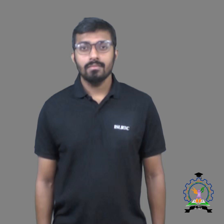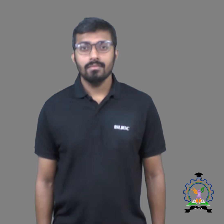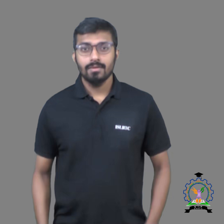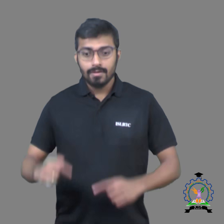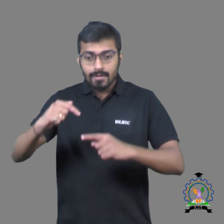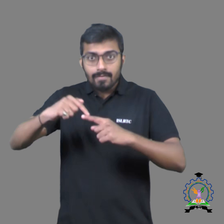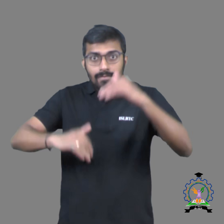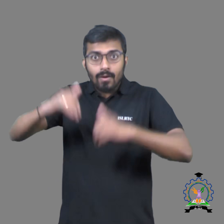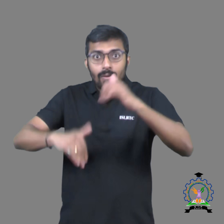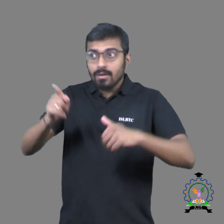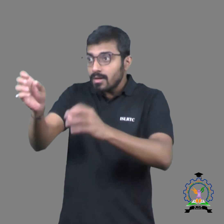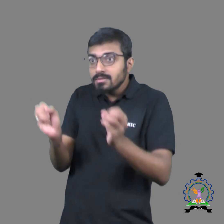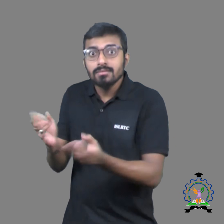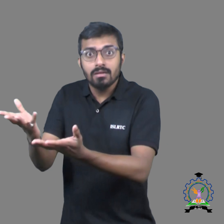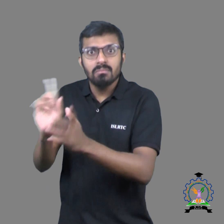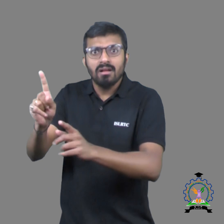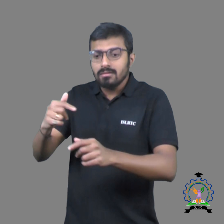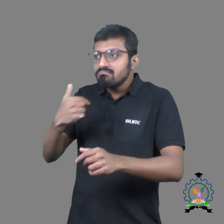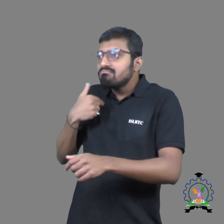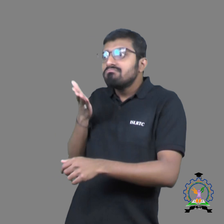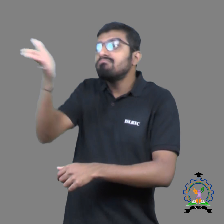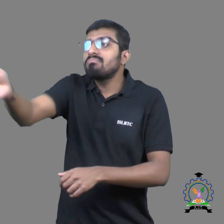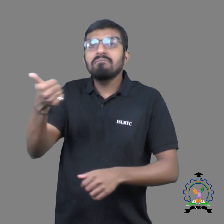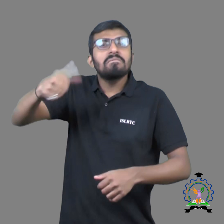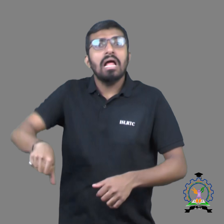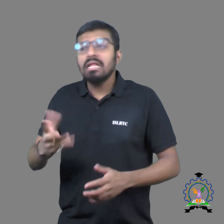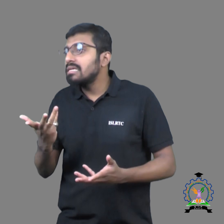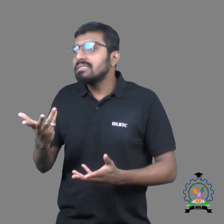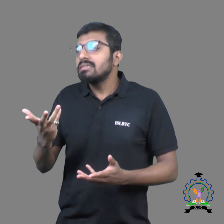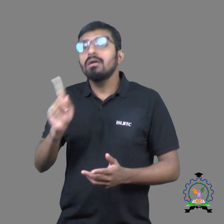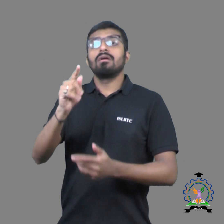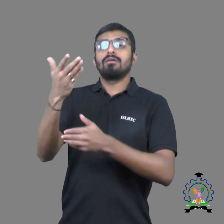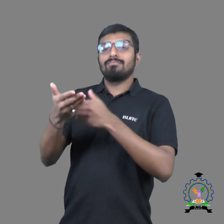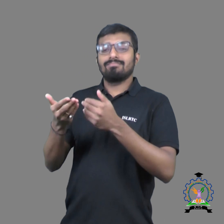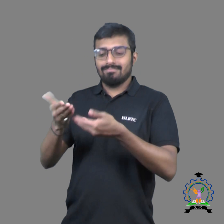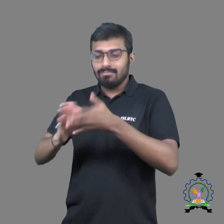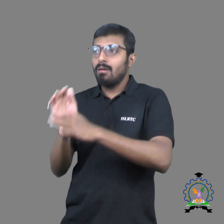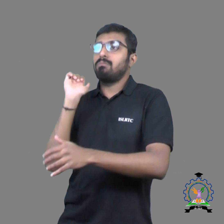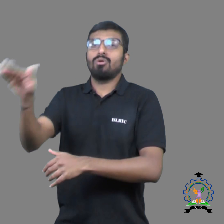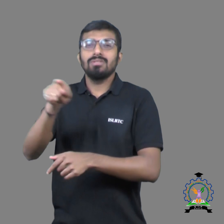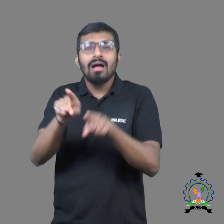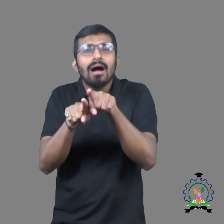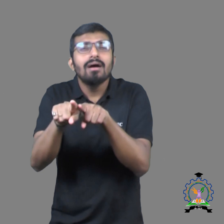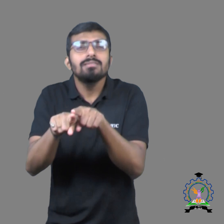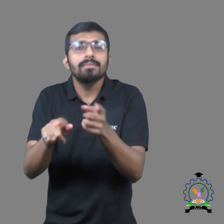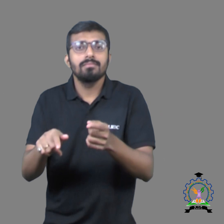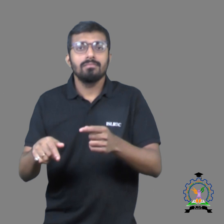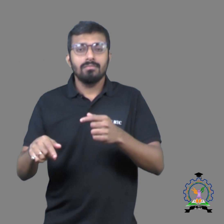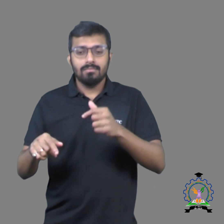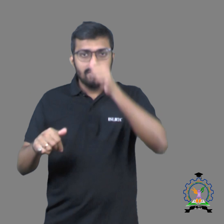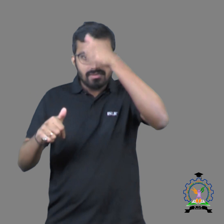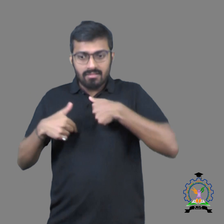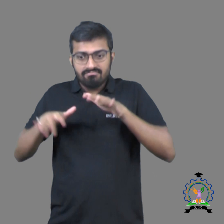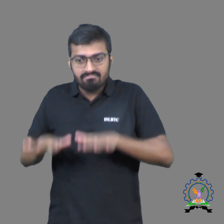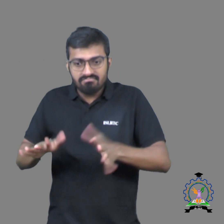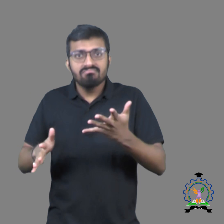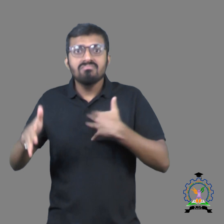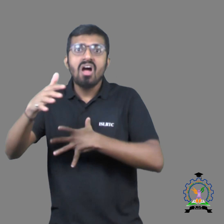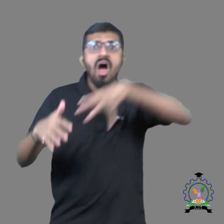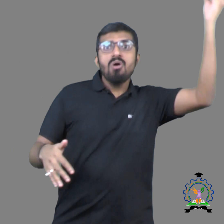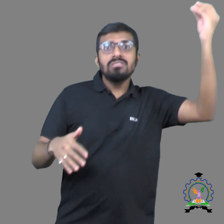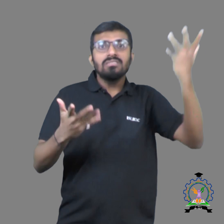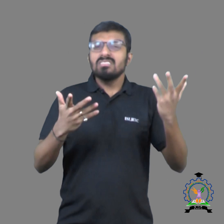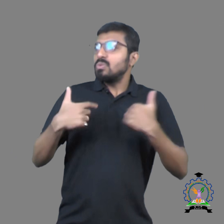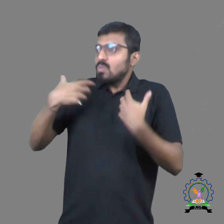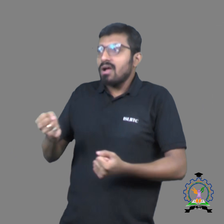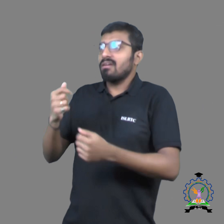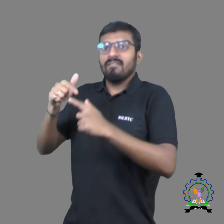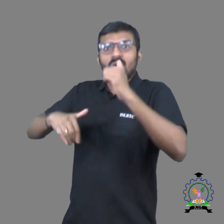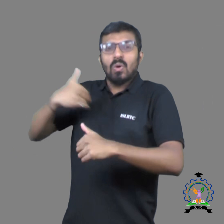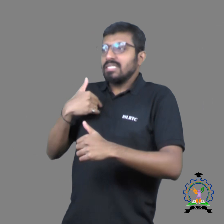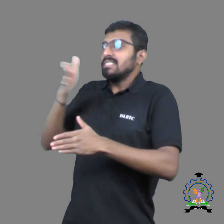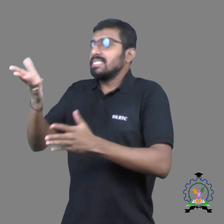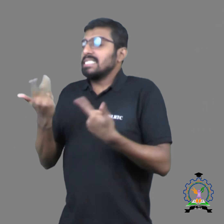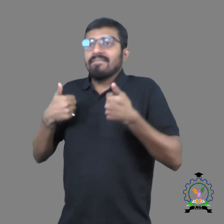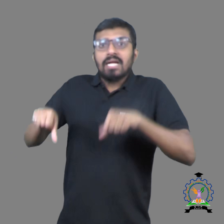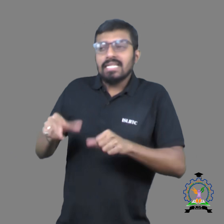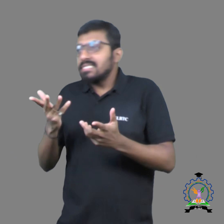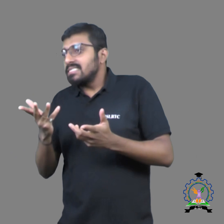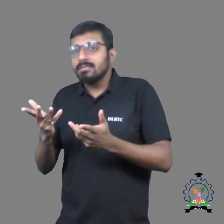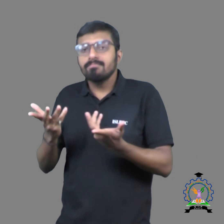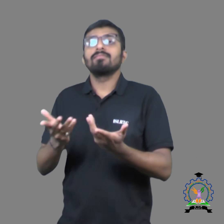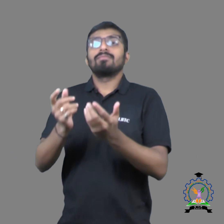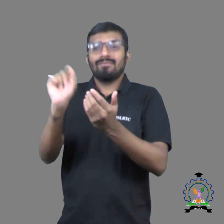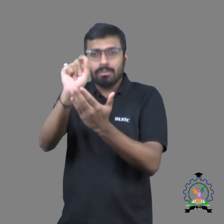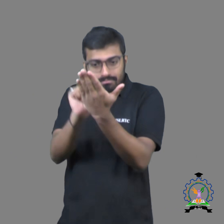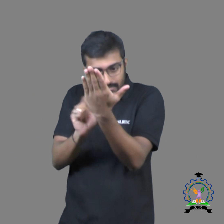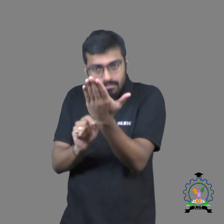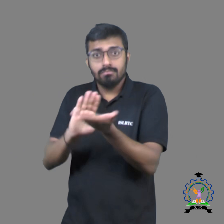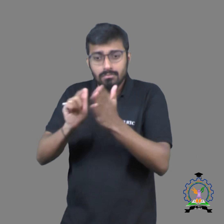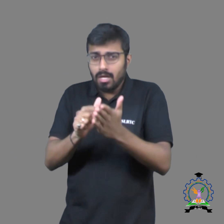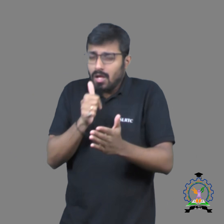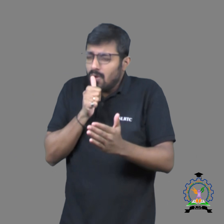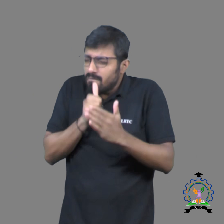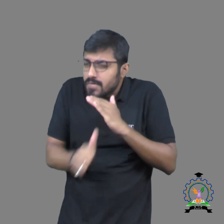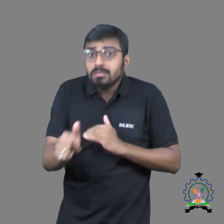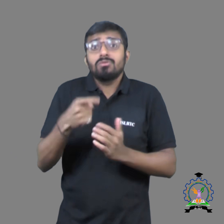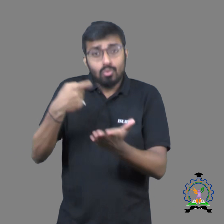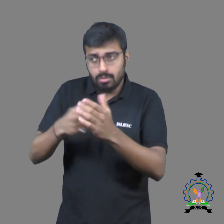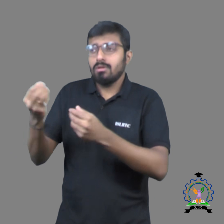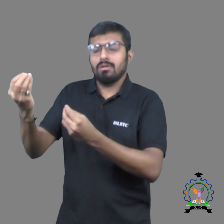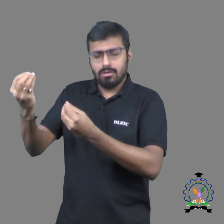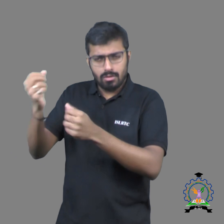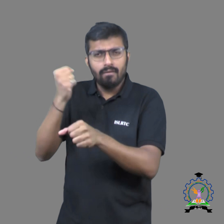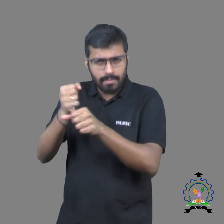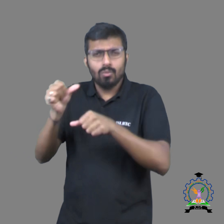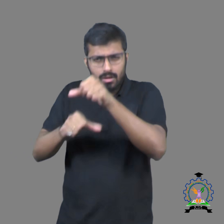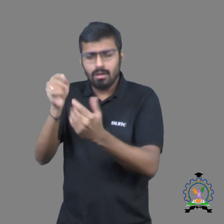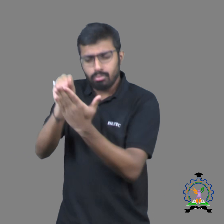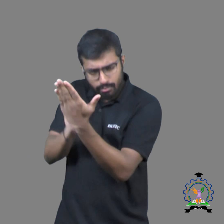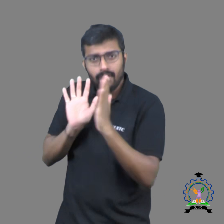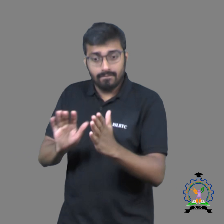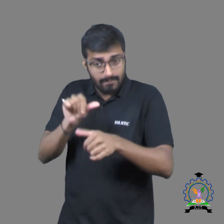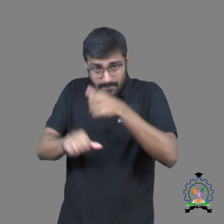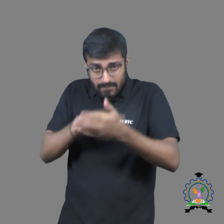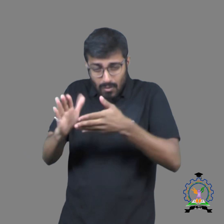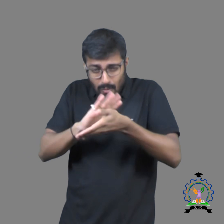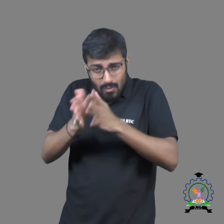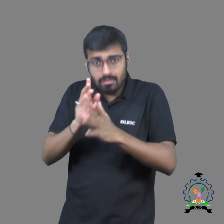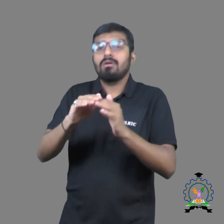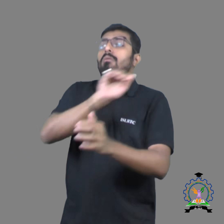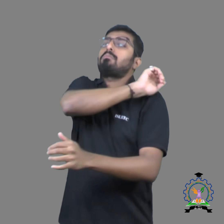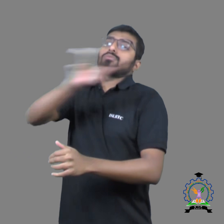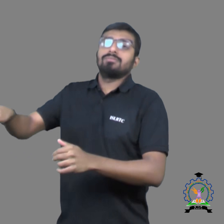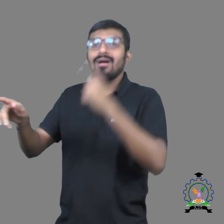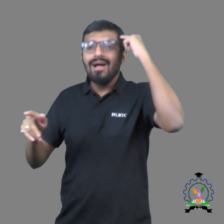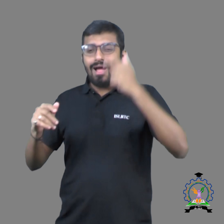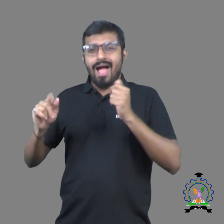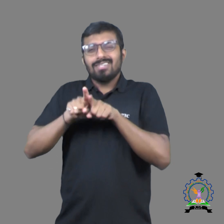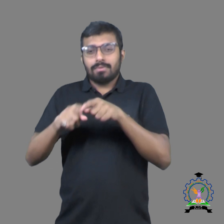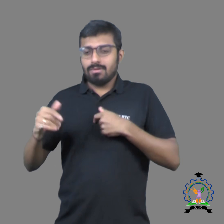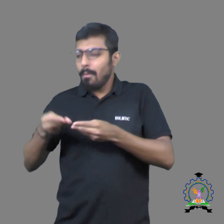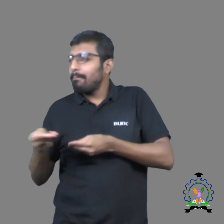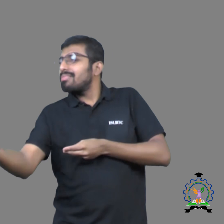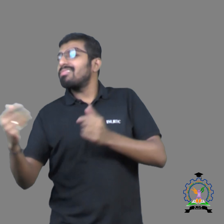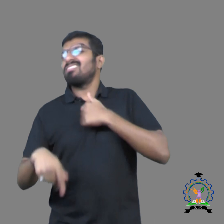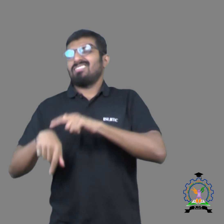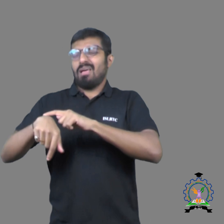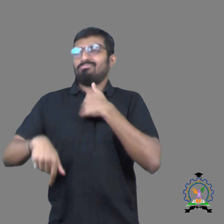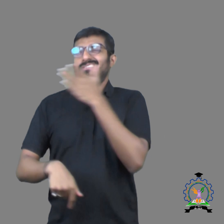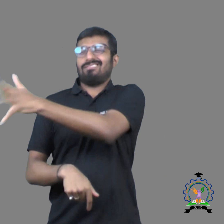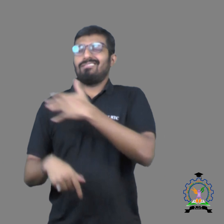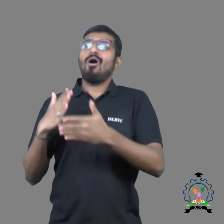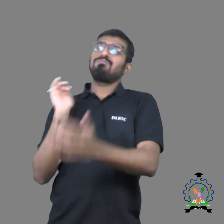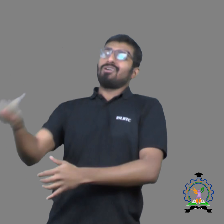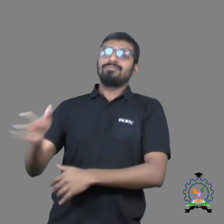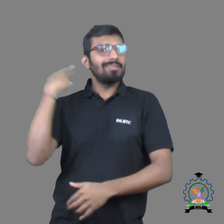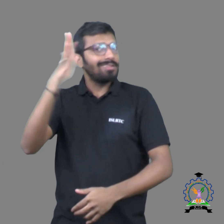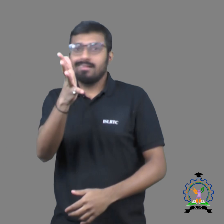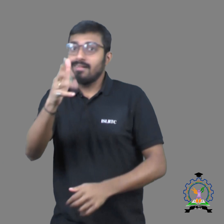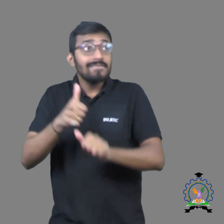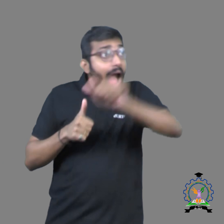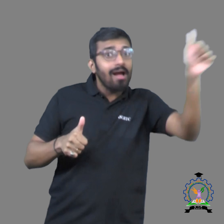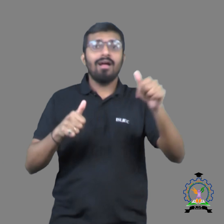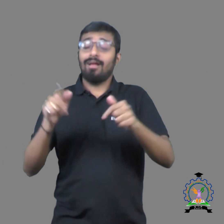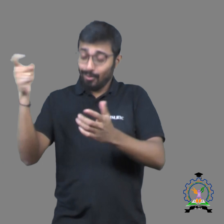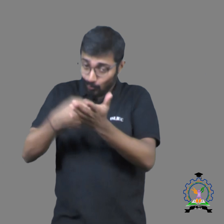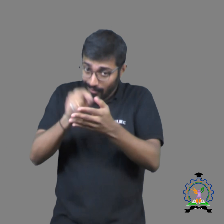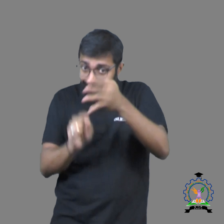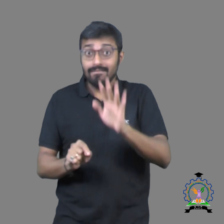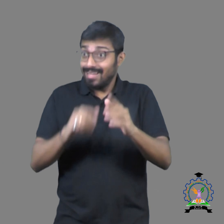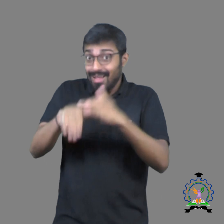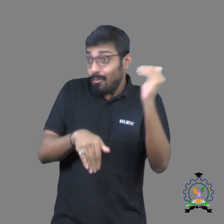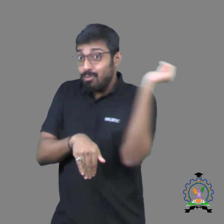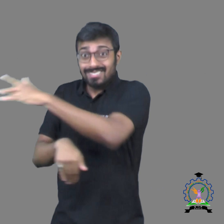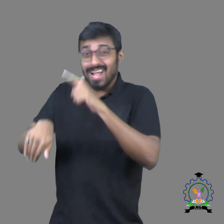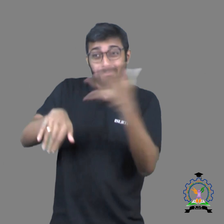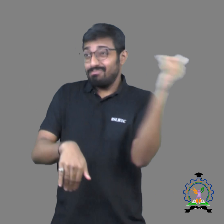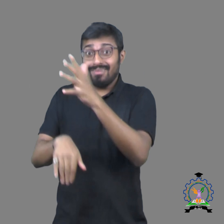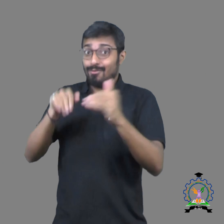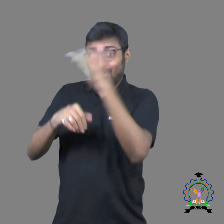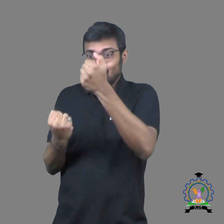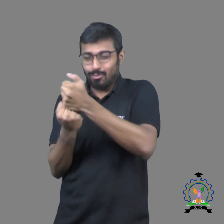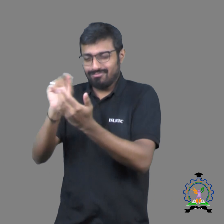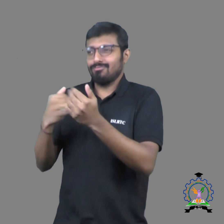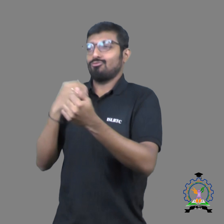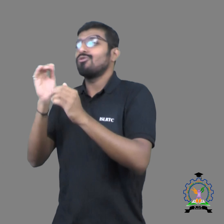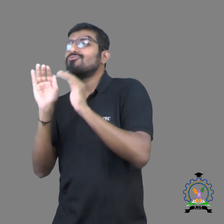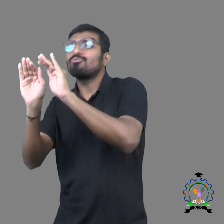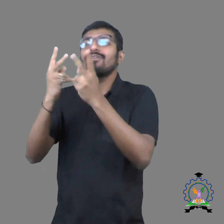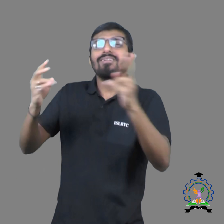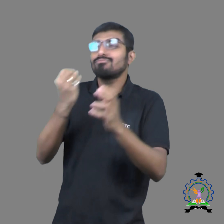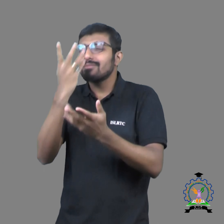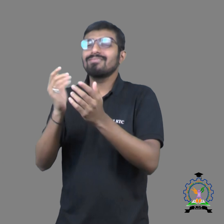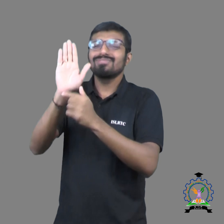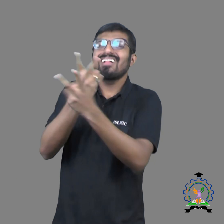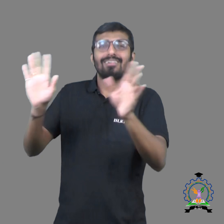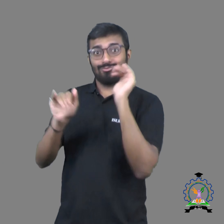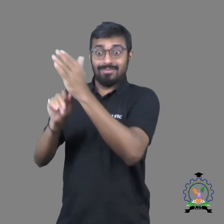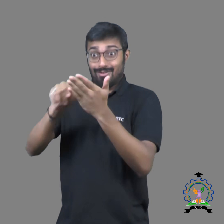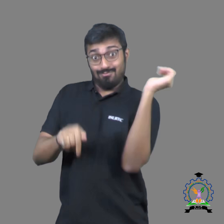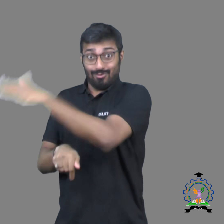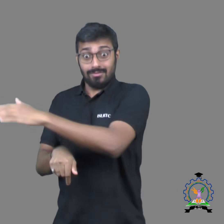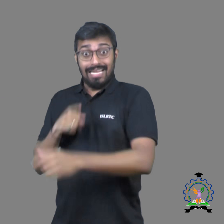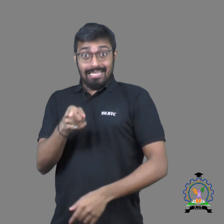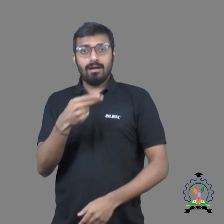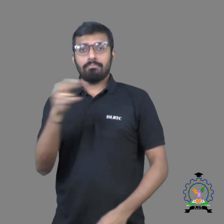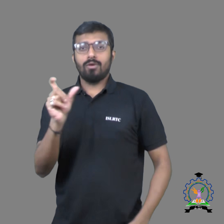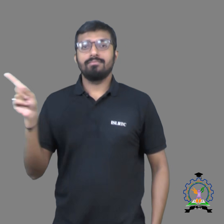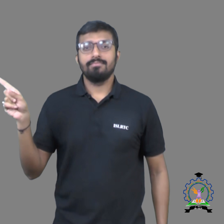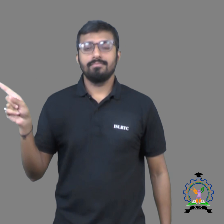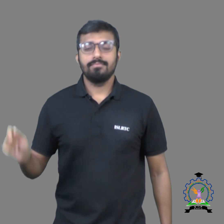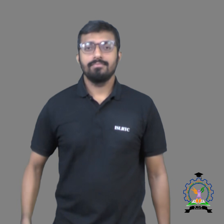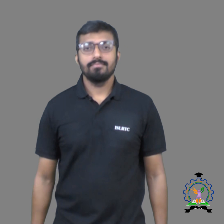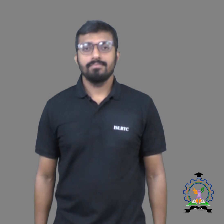Absentee ballot